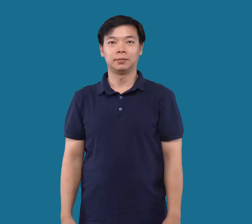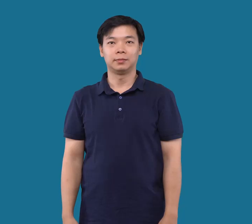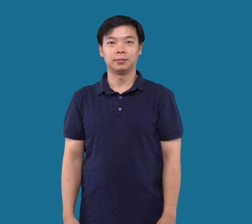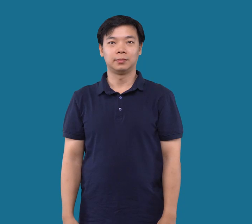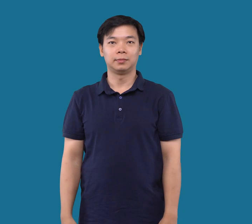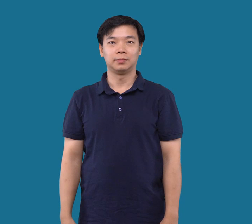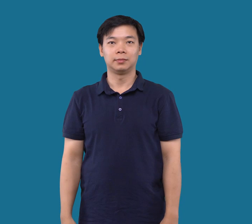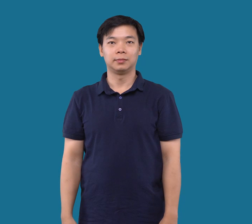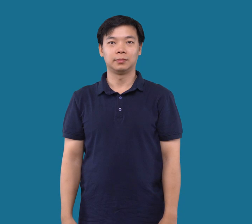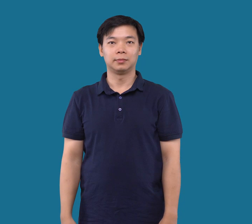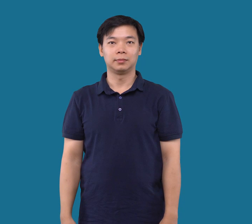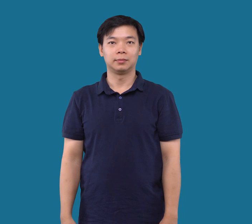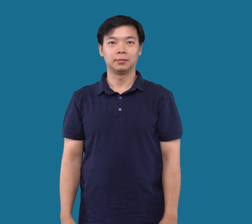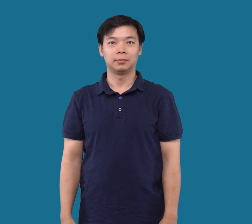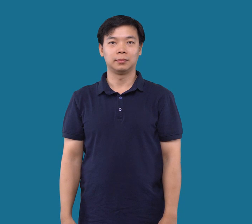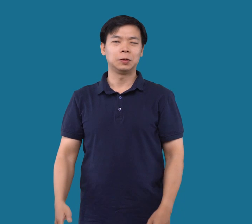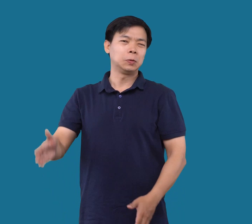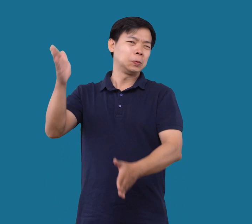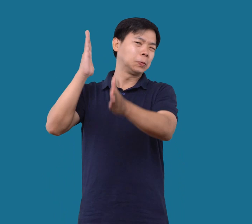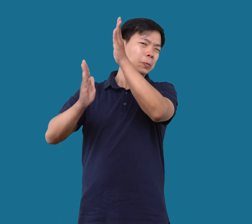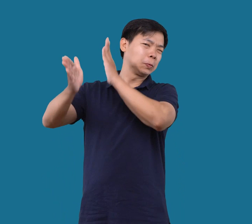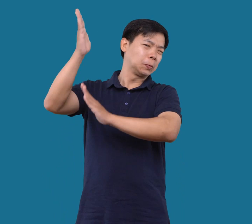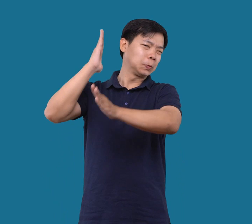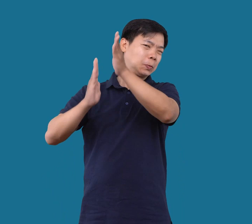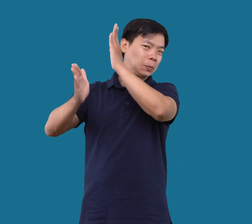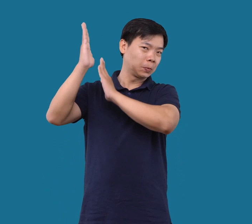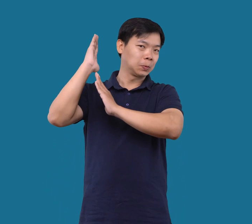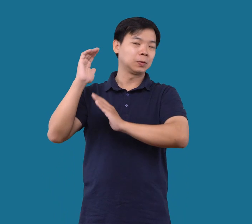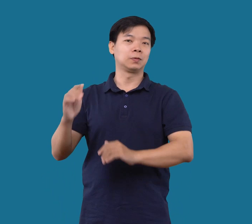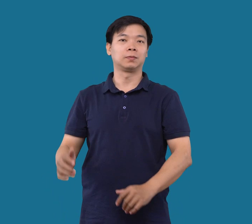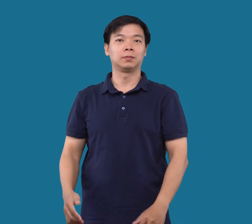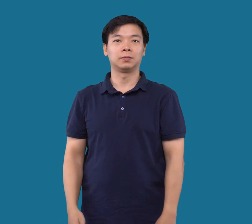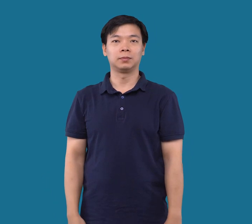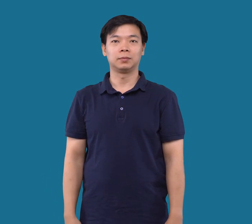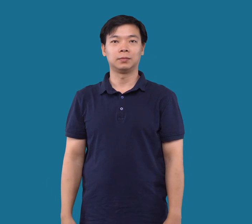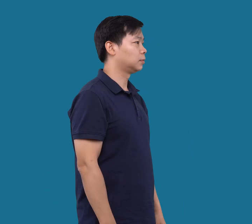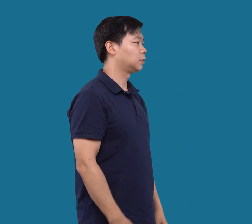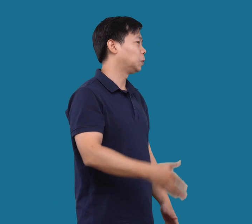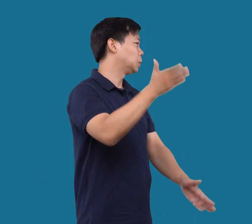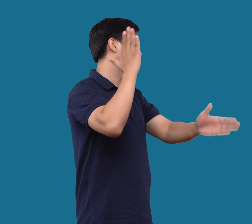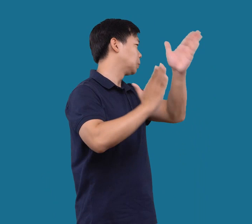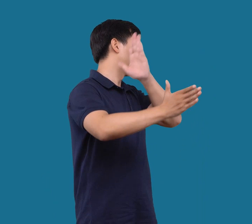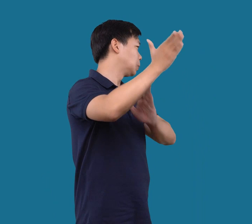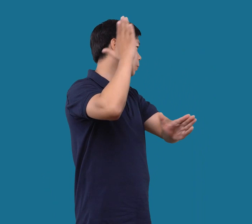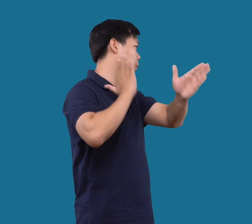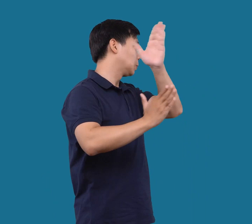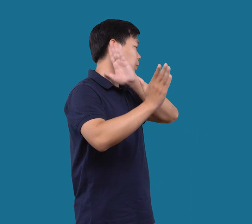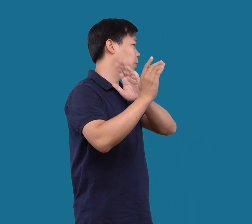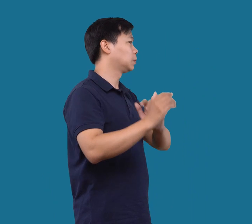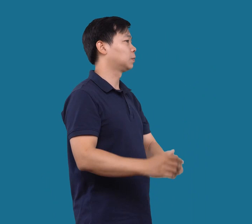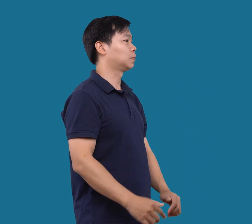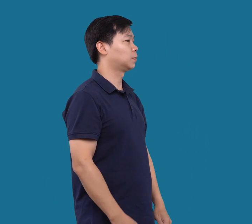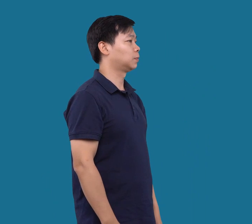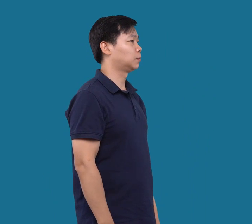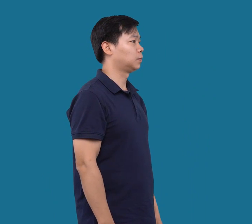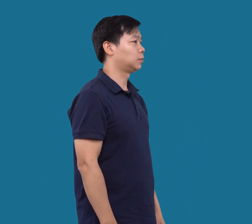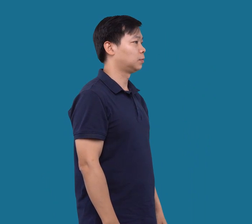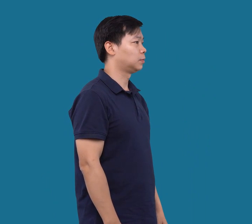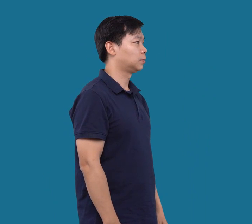cổ tích